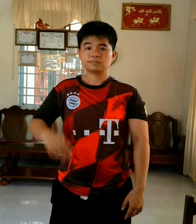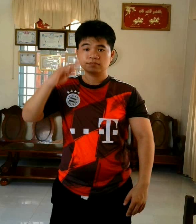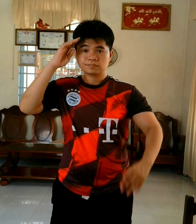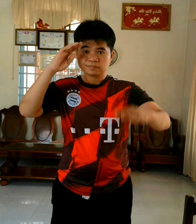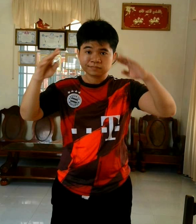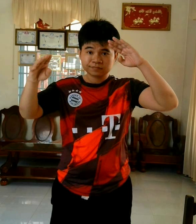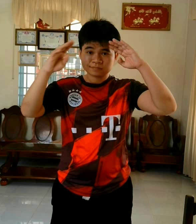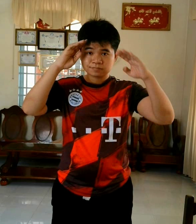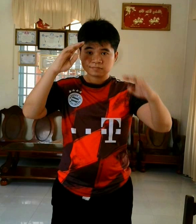xin chao